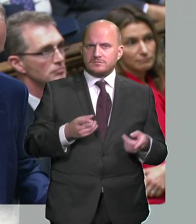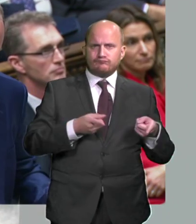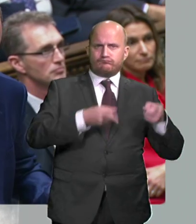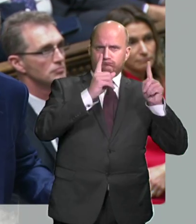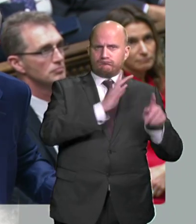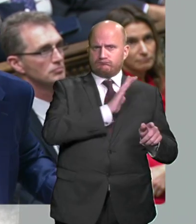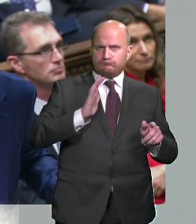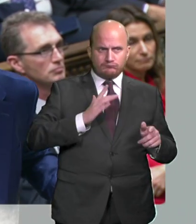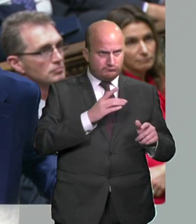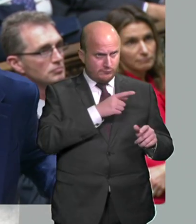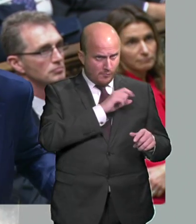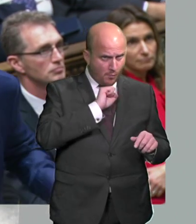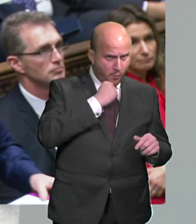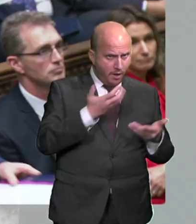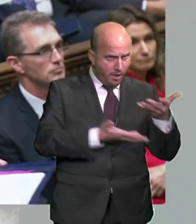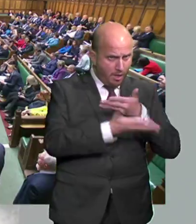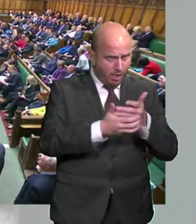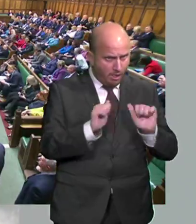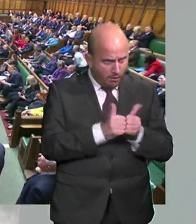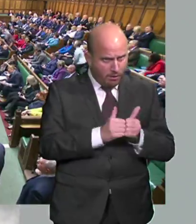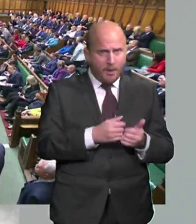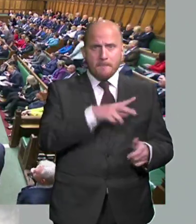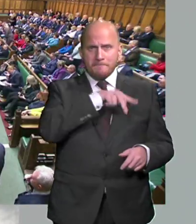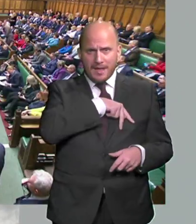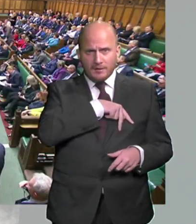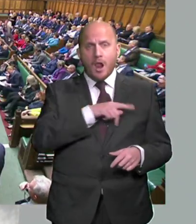Any recommendations will be announced in the usual way.